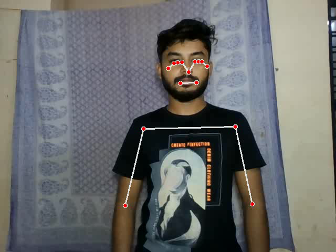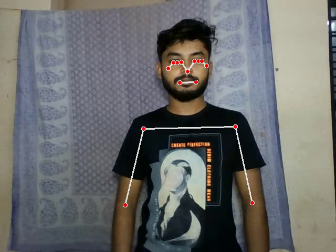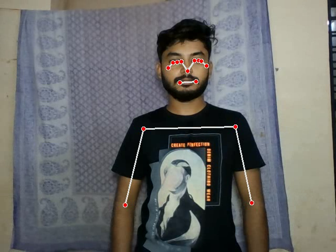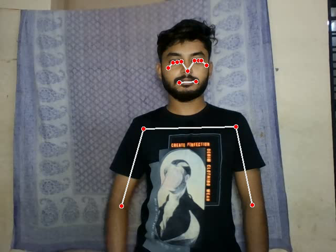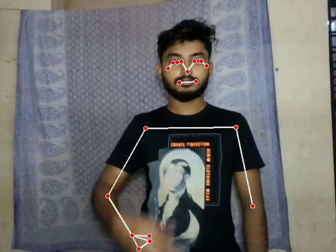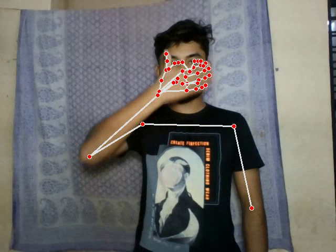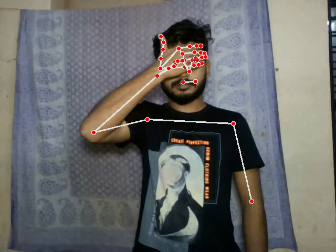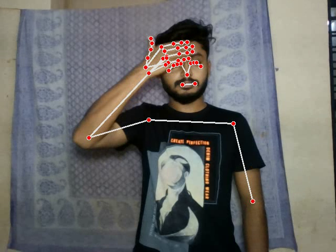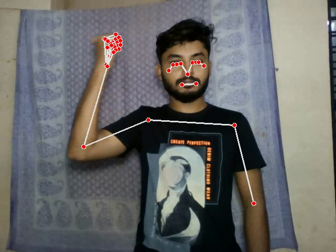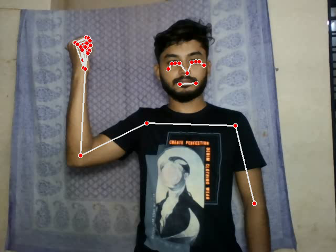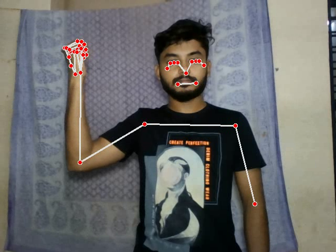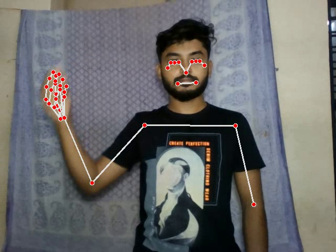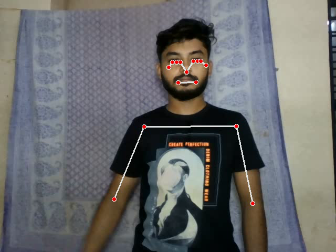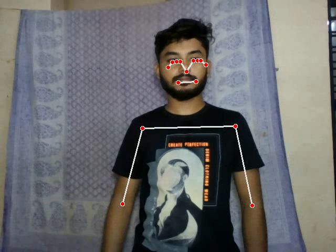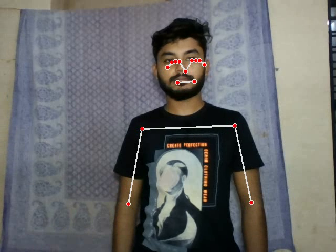forget